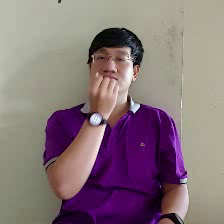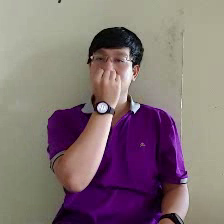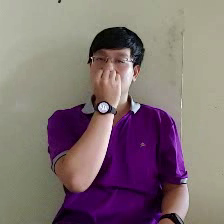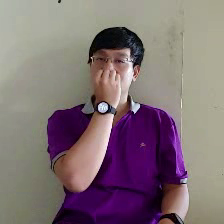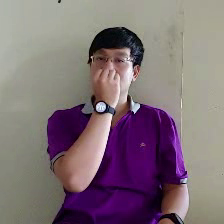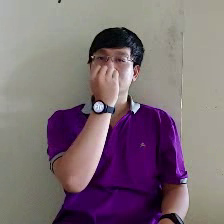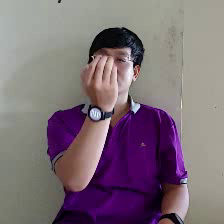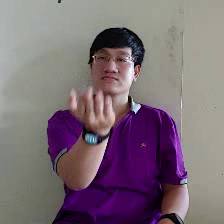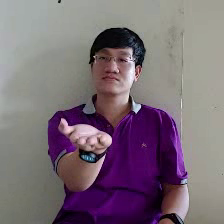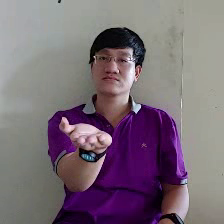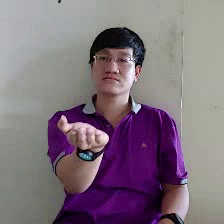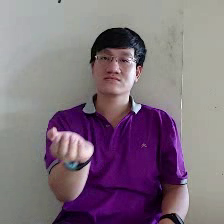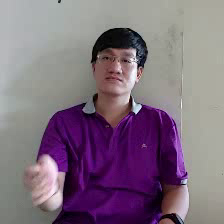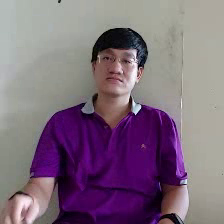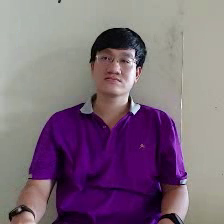Cảm ơn